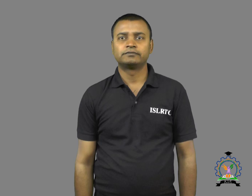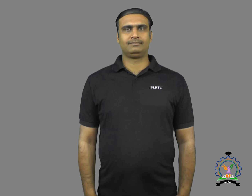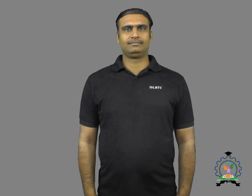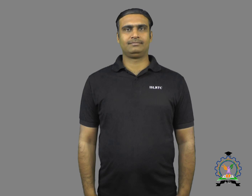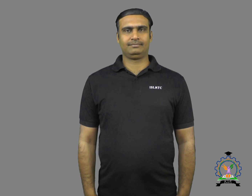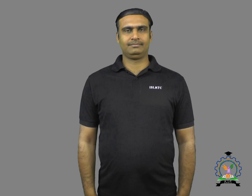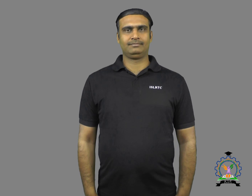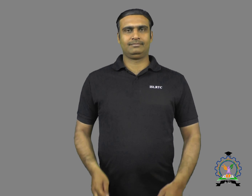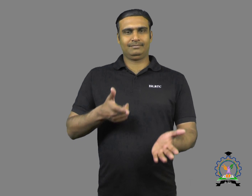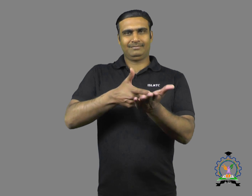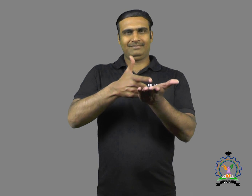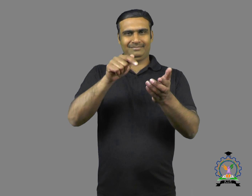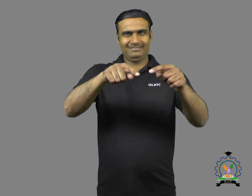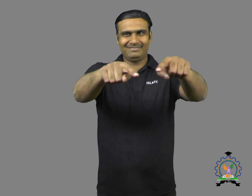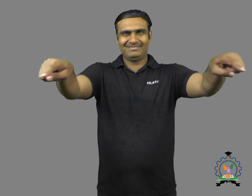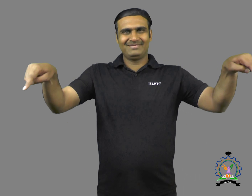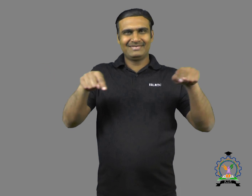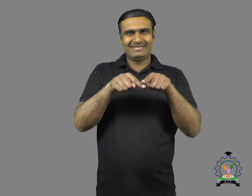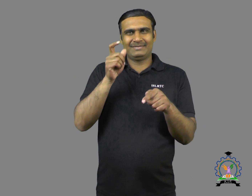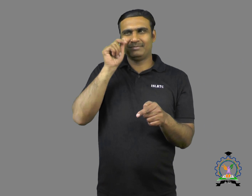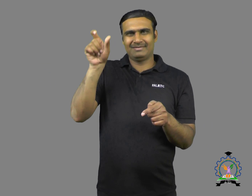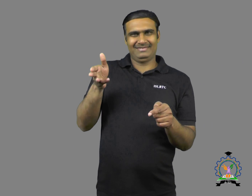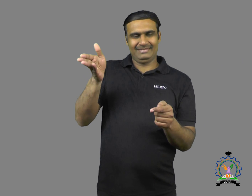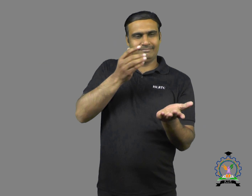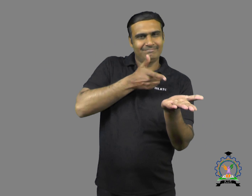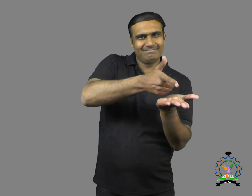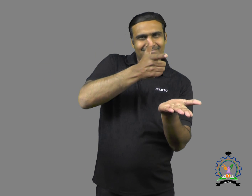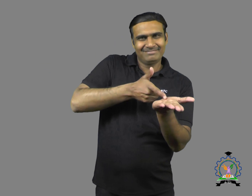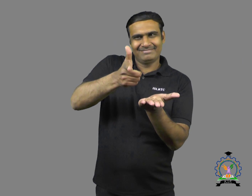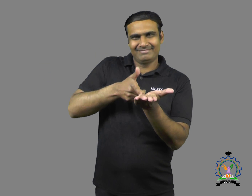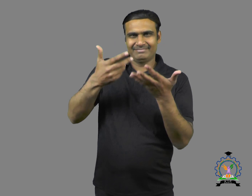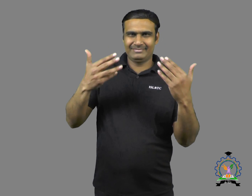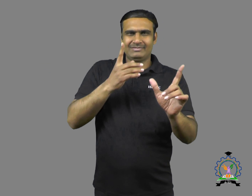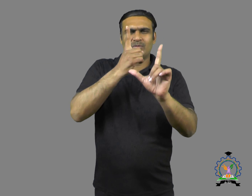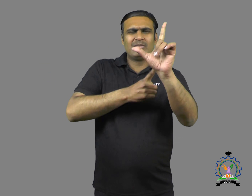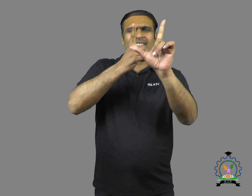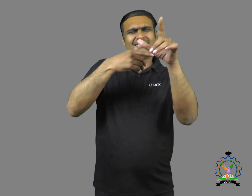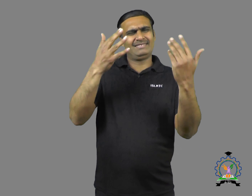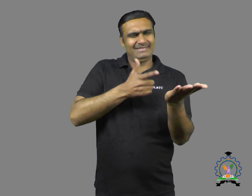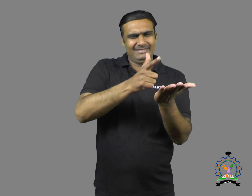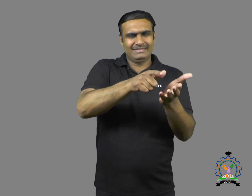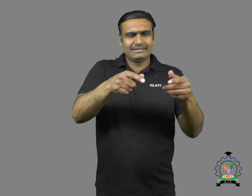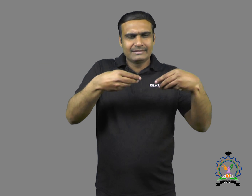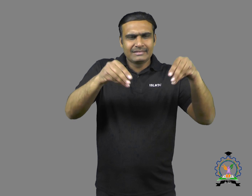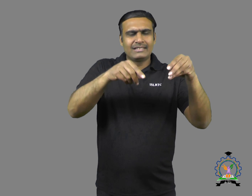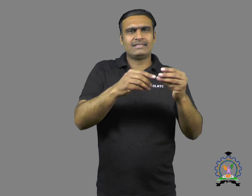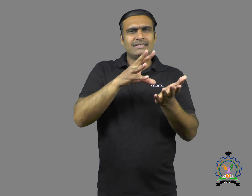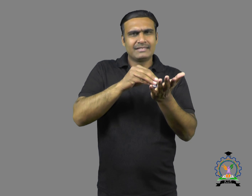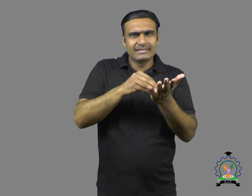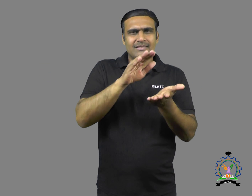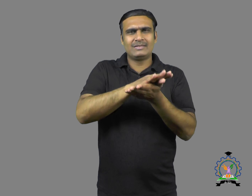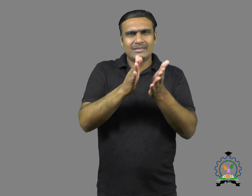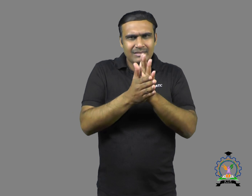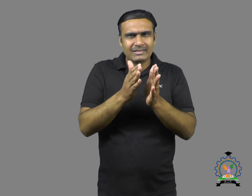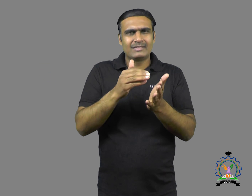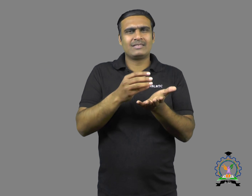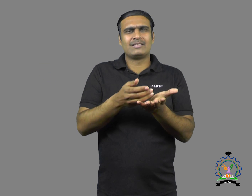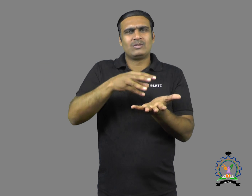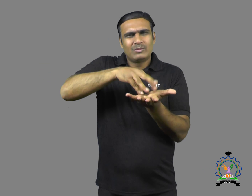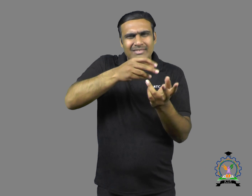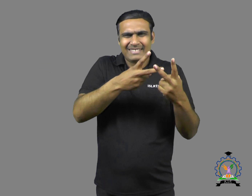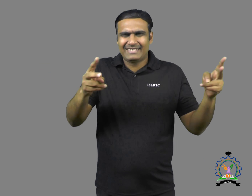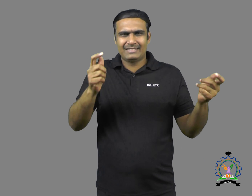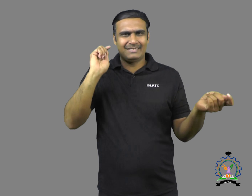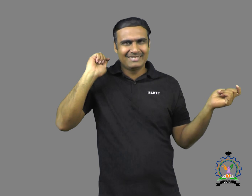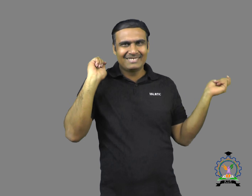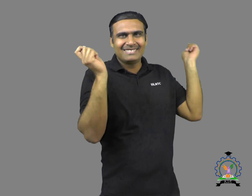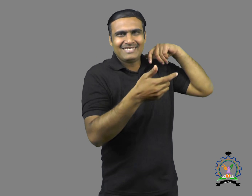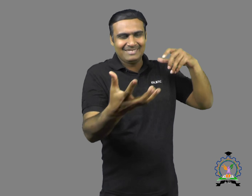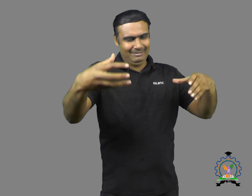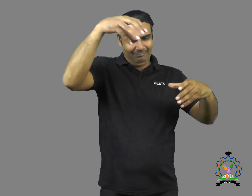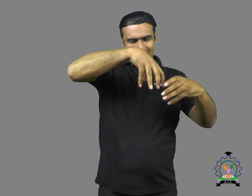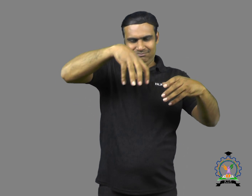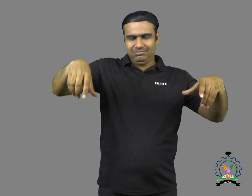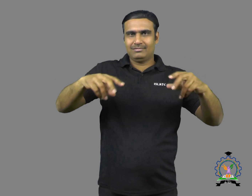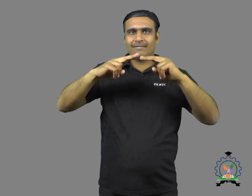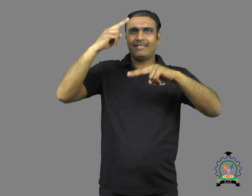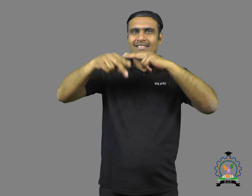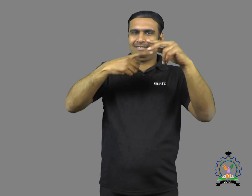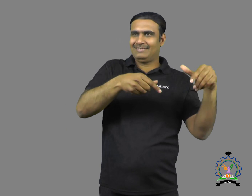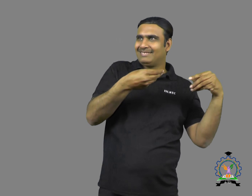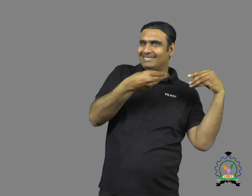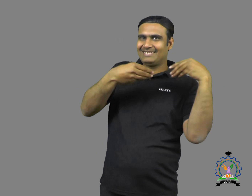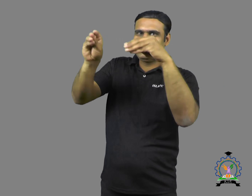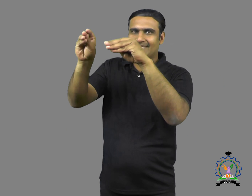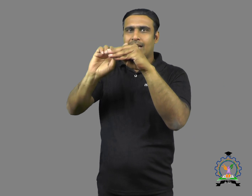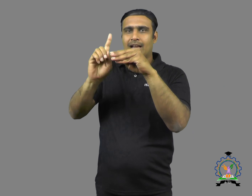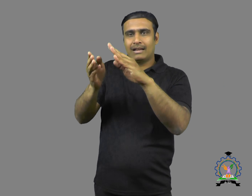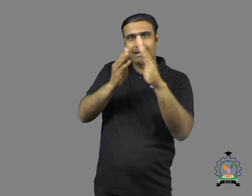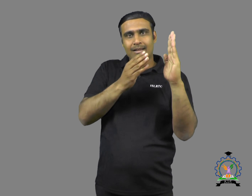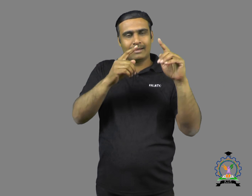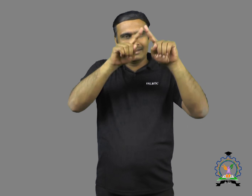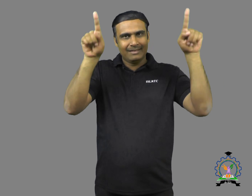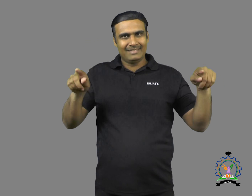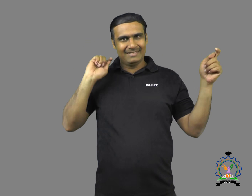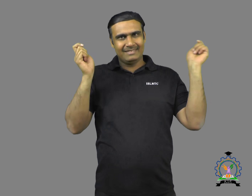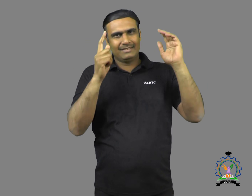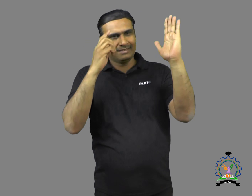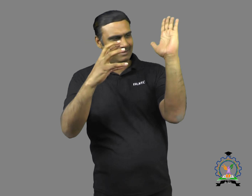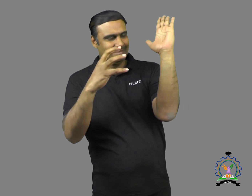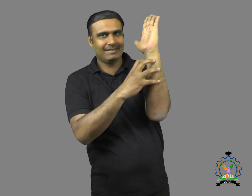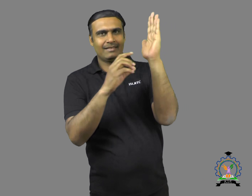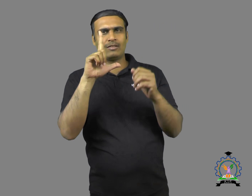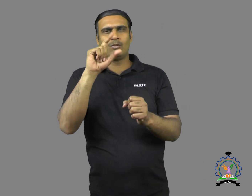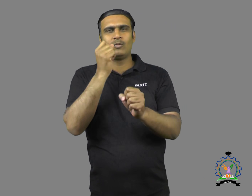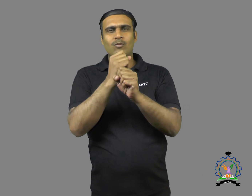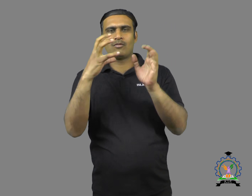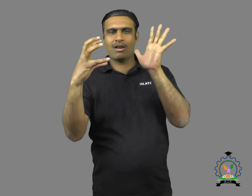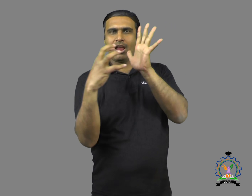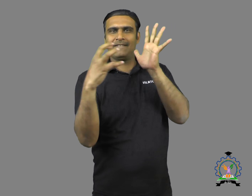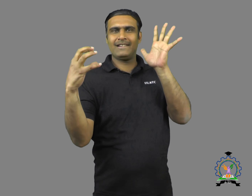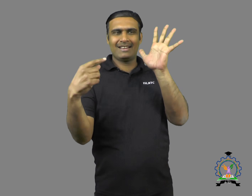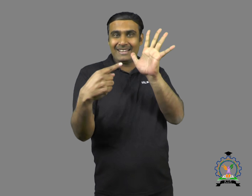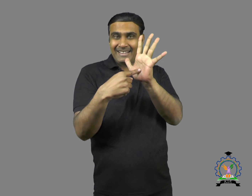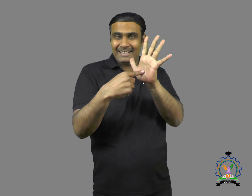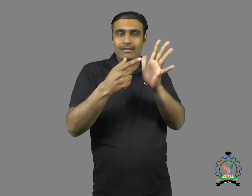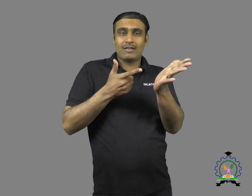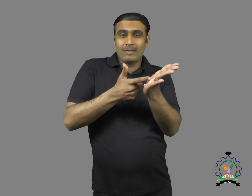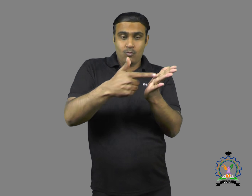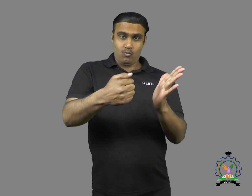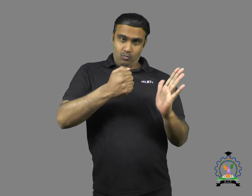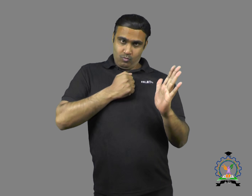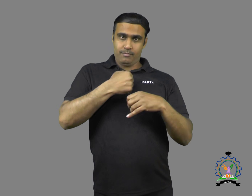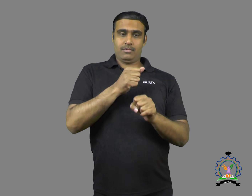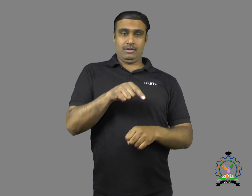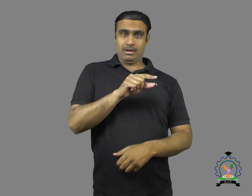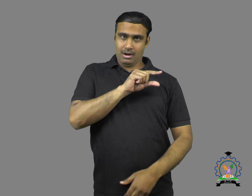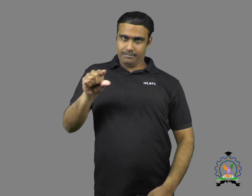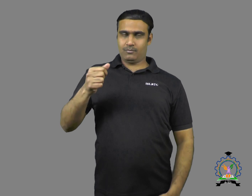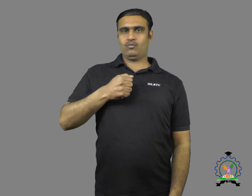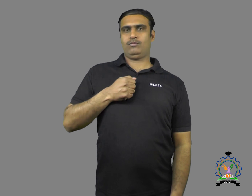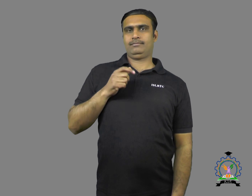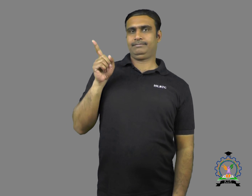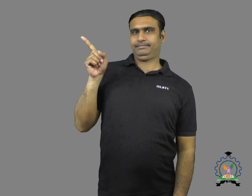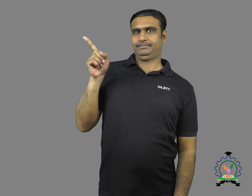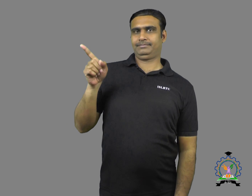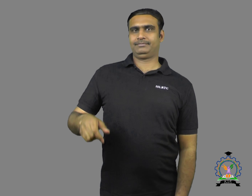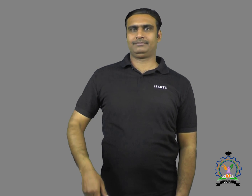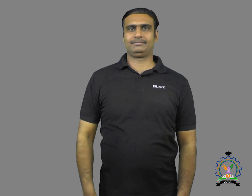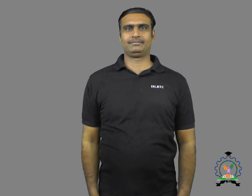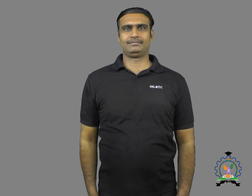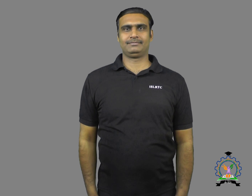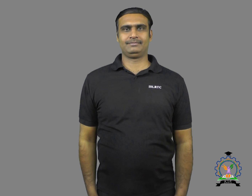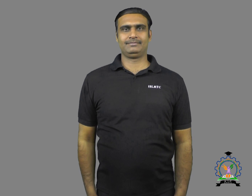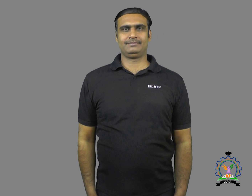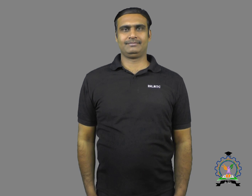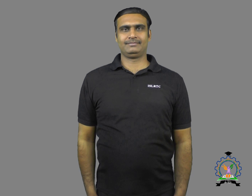Firm